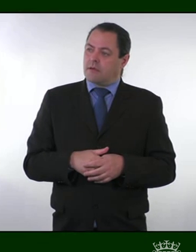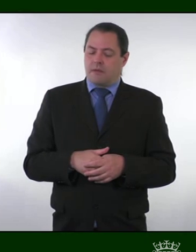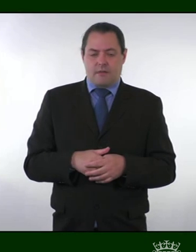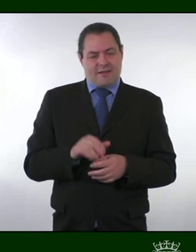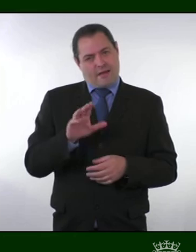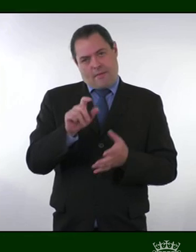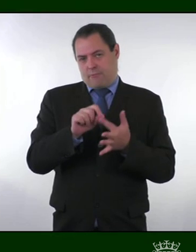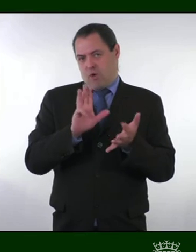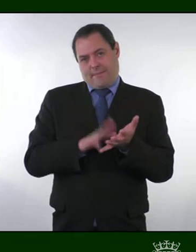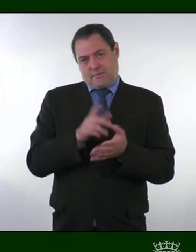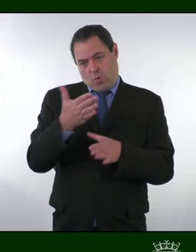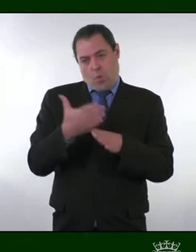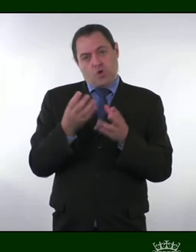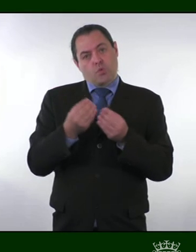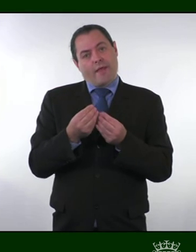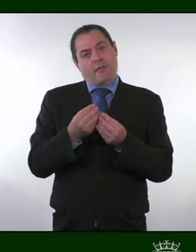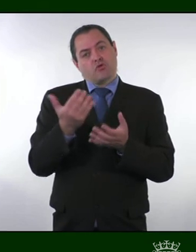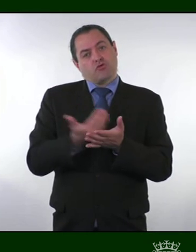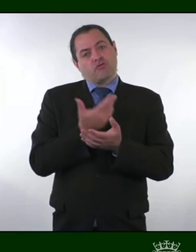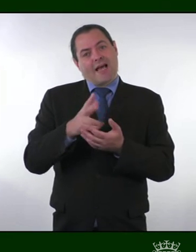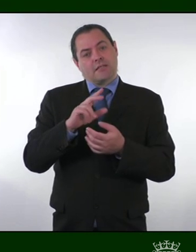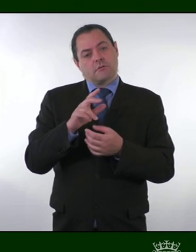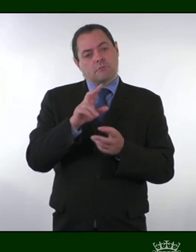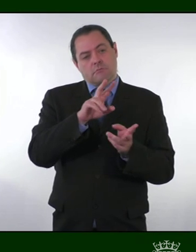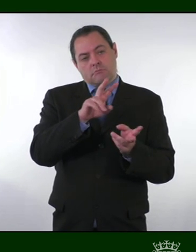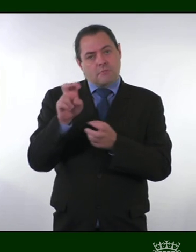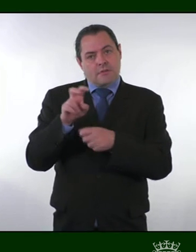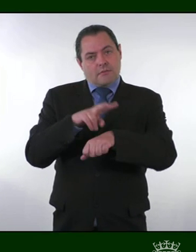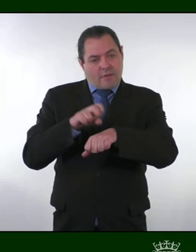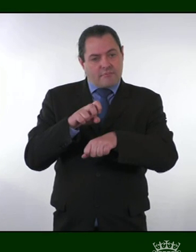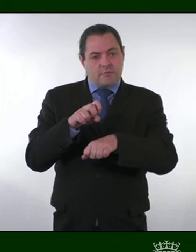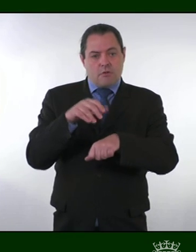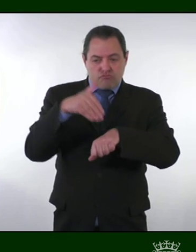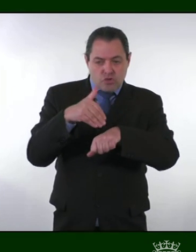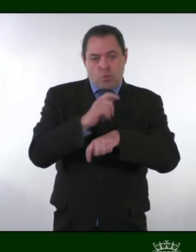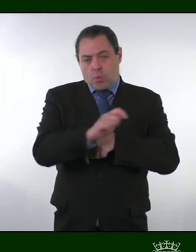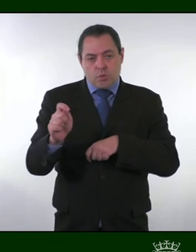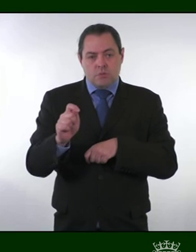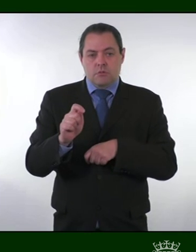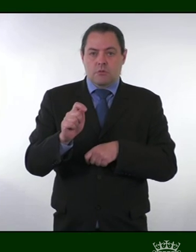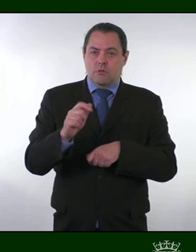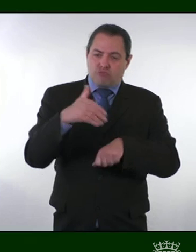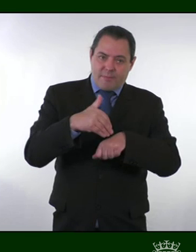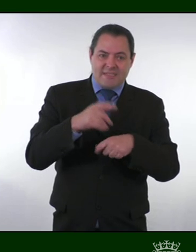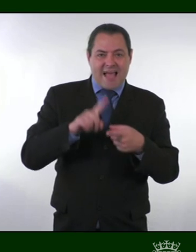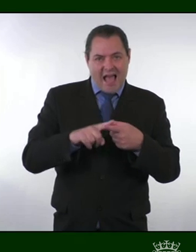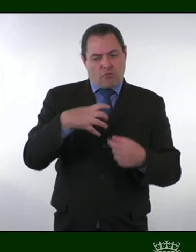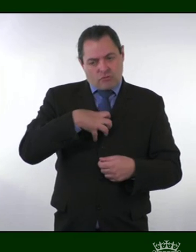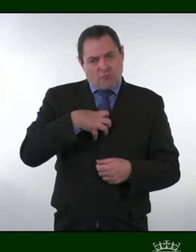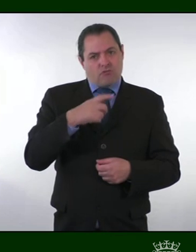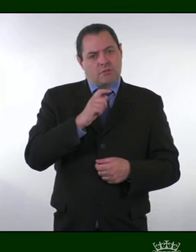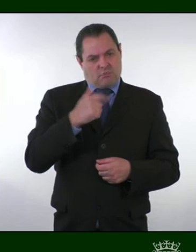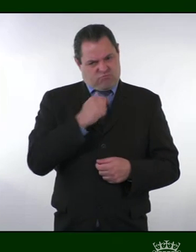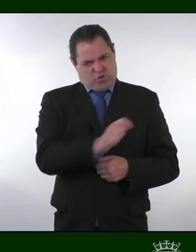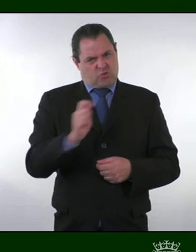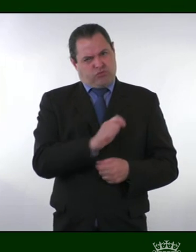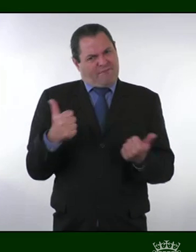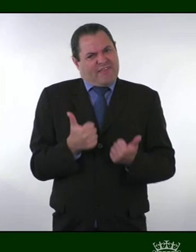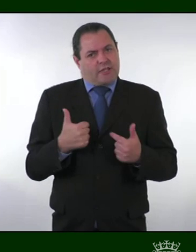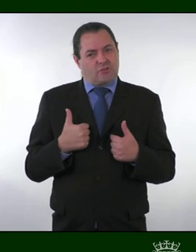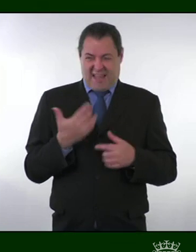When the Prime Minister has worked with the security and intelligence forces on prosecuting criminals and terrorists, he can lecture me.